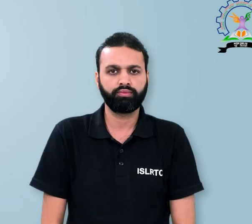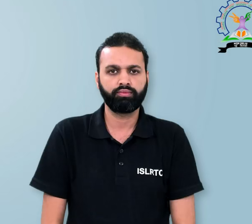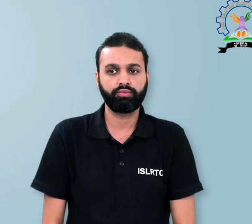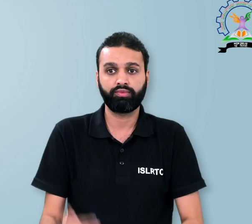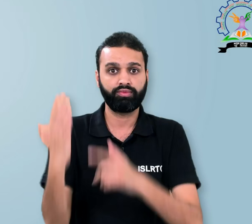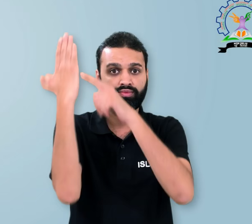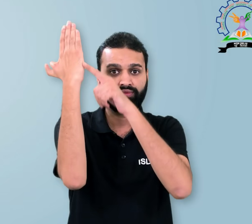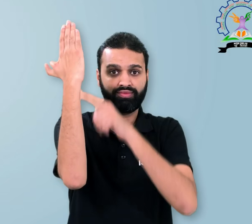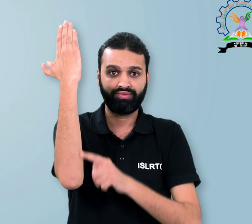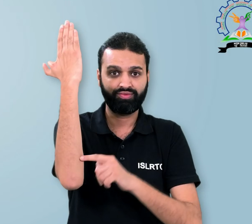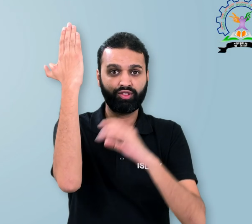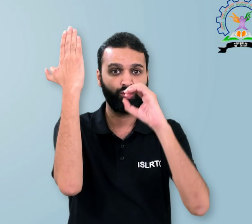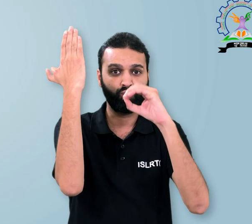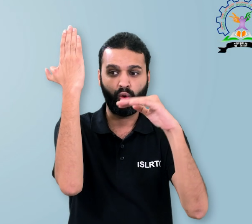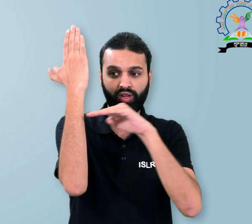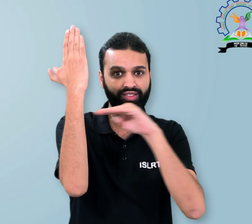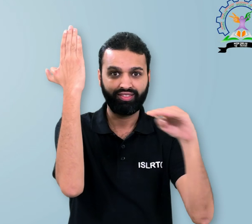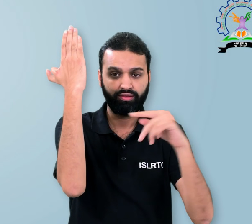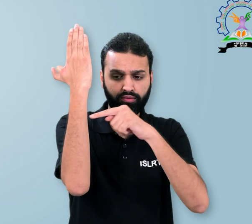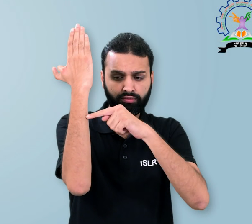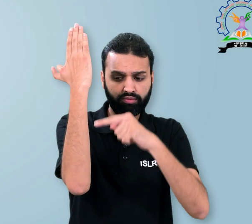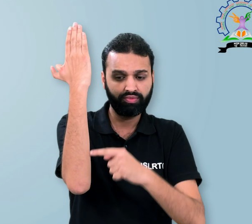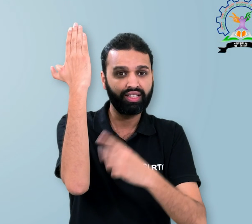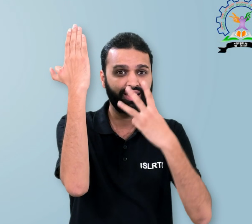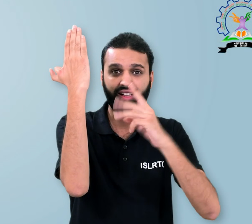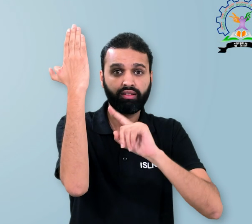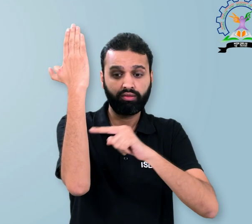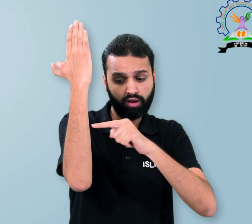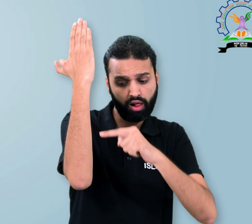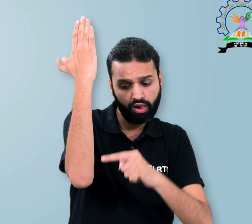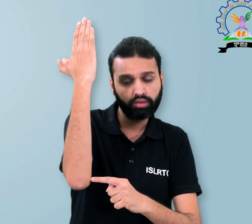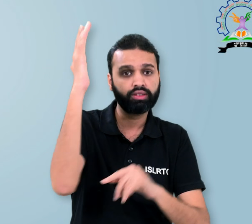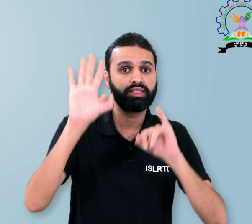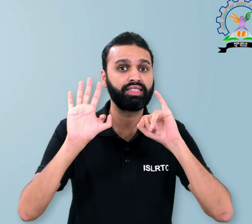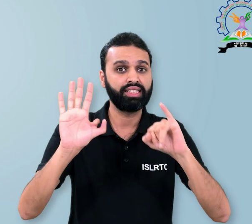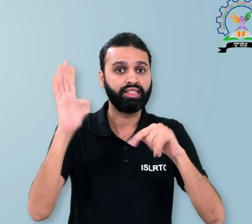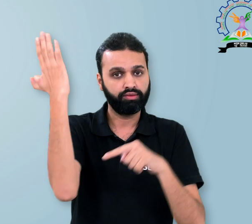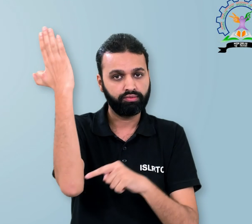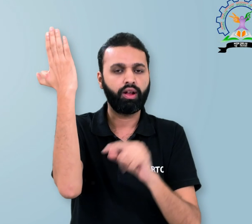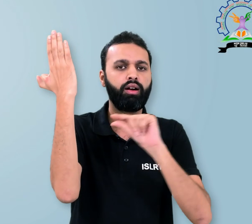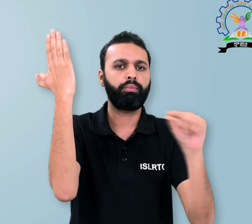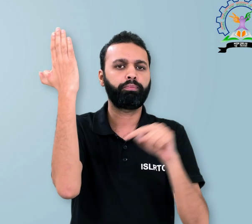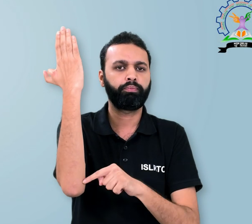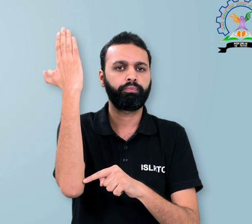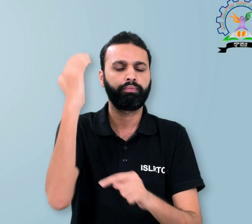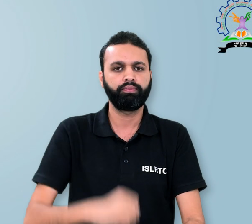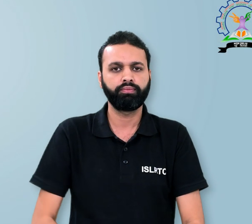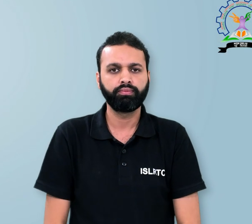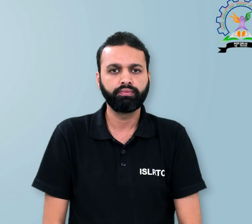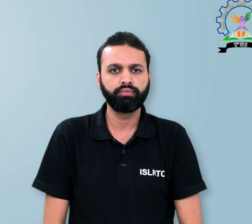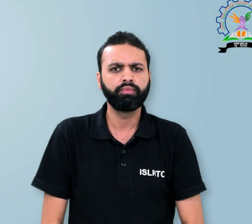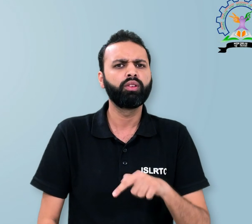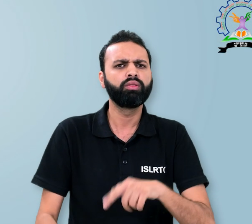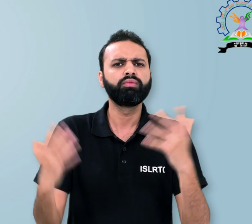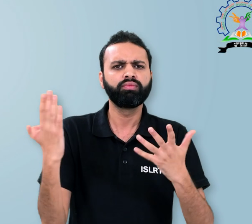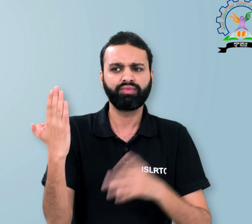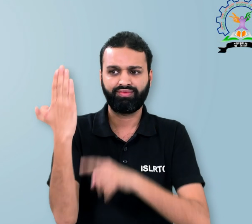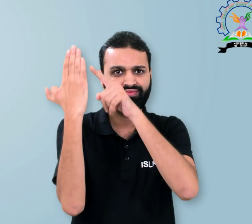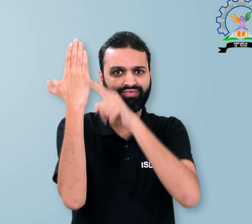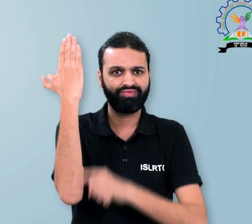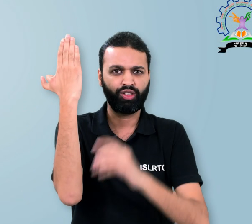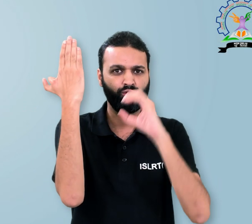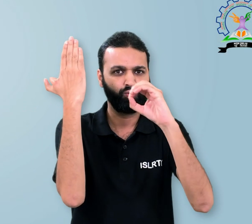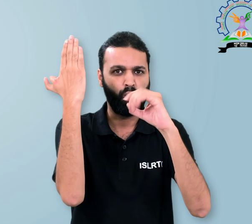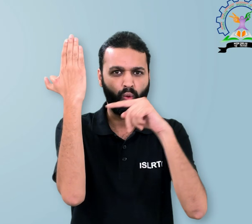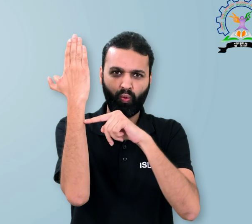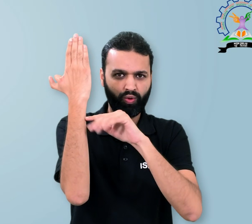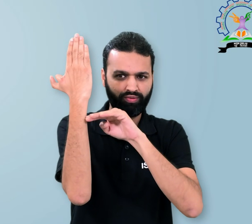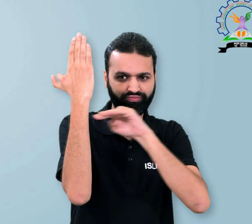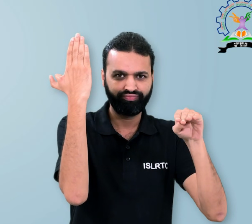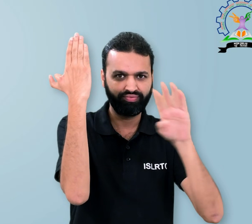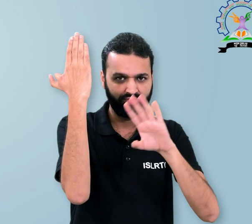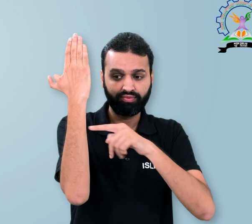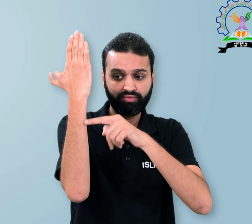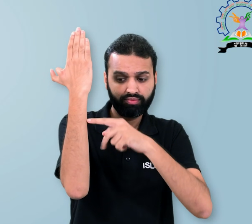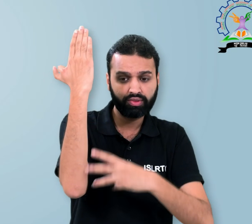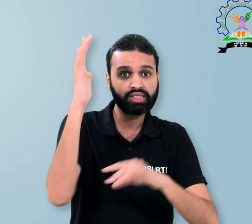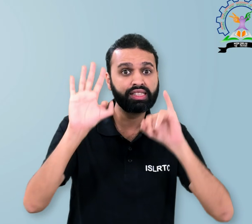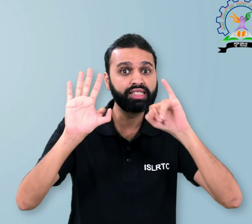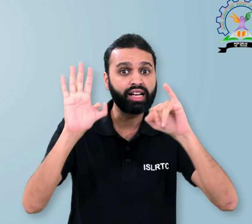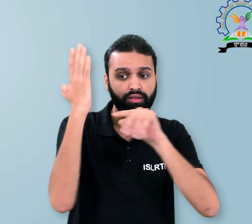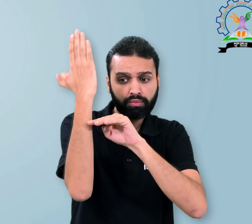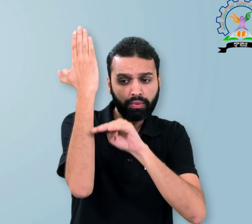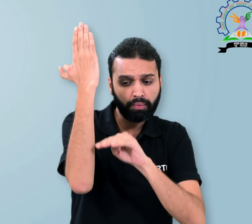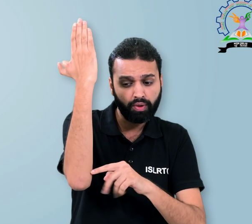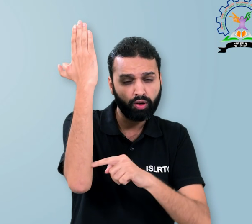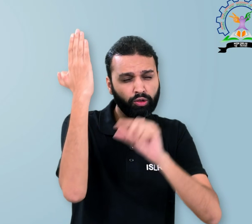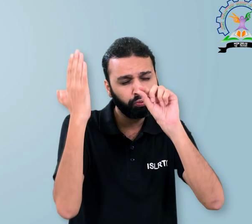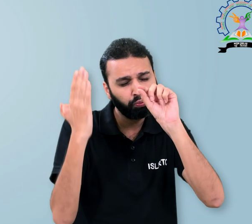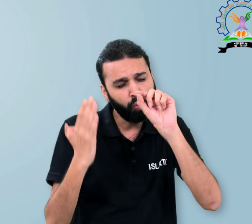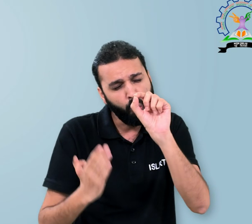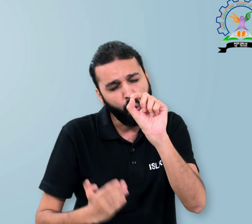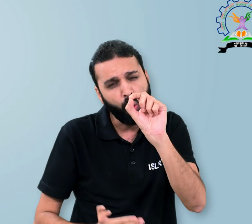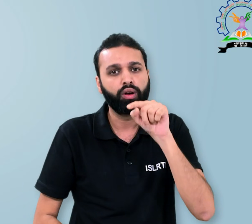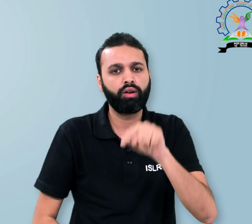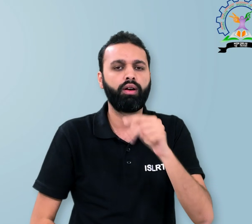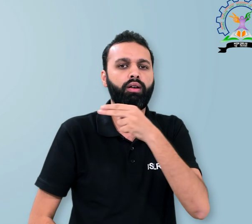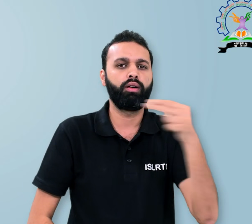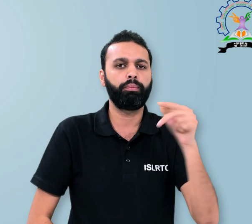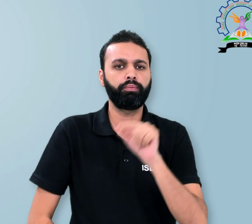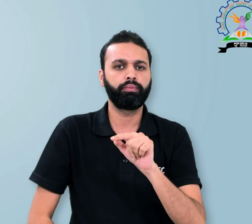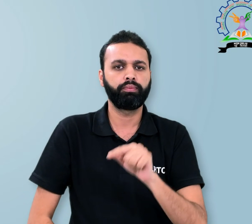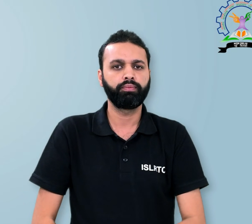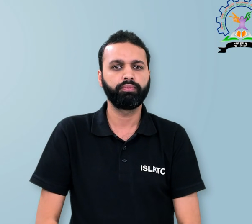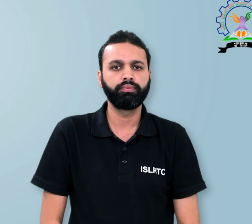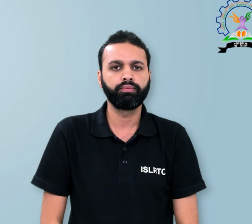Micro- The prefix ""micro-"" denotes one millionth (1/1,000,000) of the base unit. Example: 1 micrometer (µm) = 0.000001 meters (m).